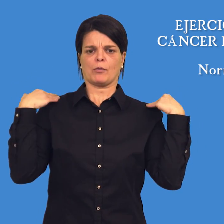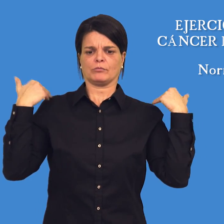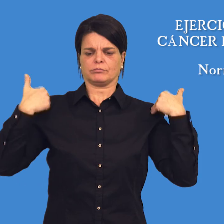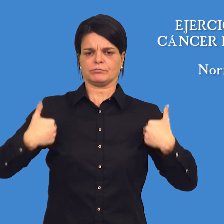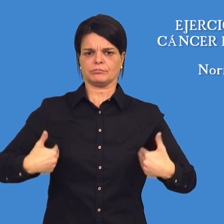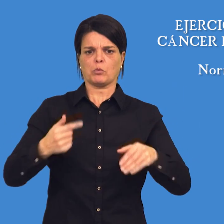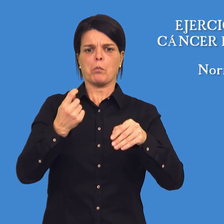cuerpo